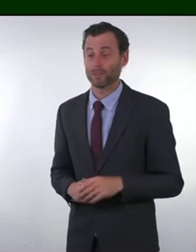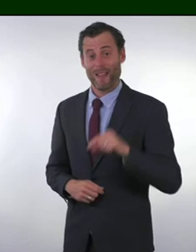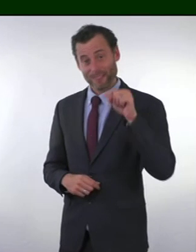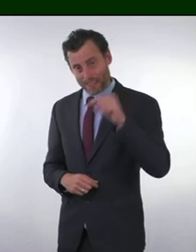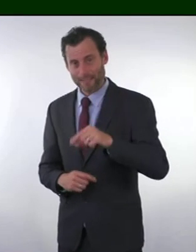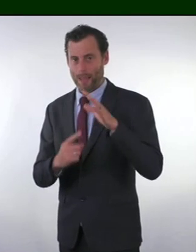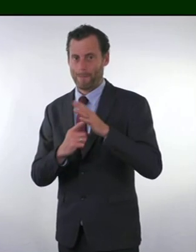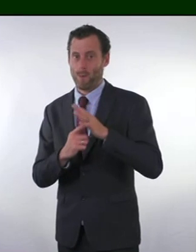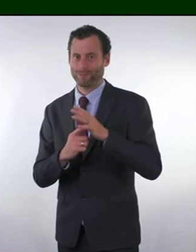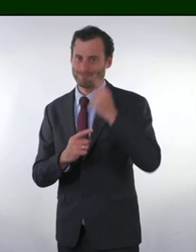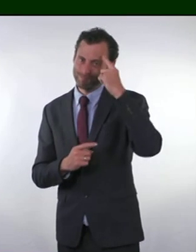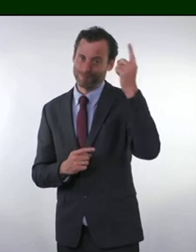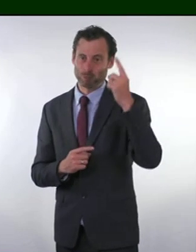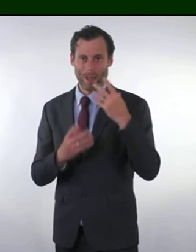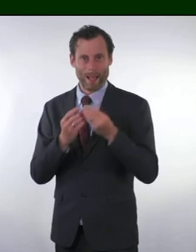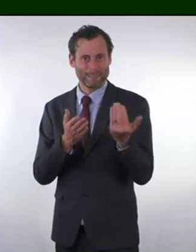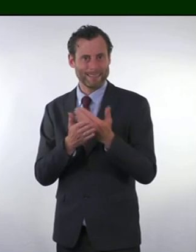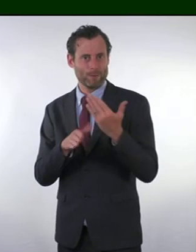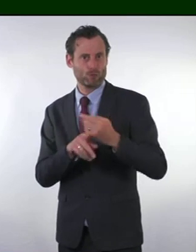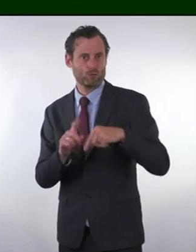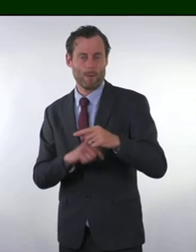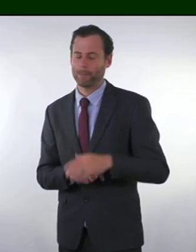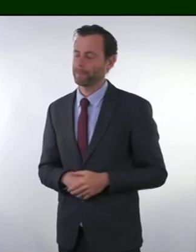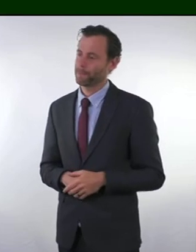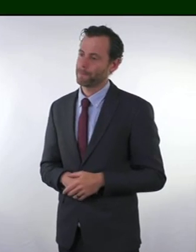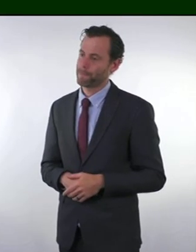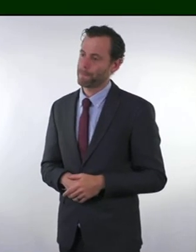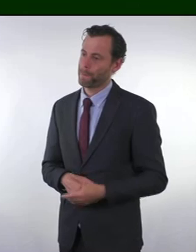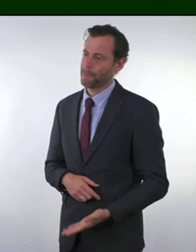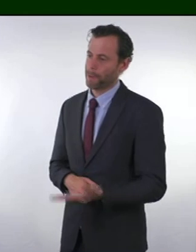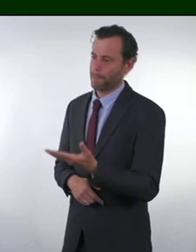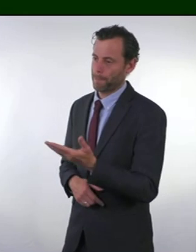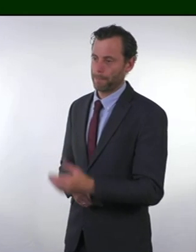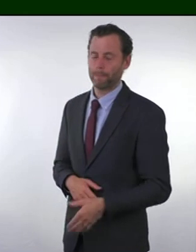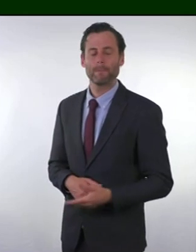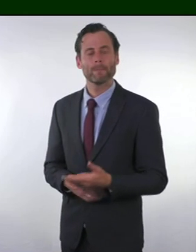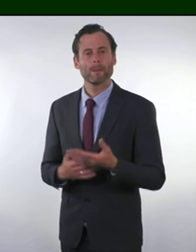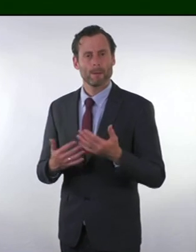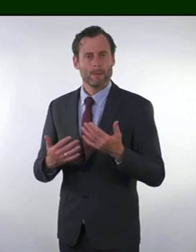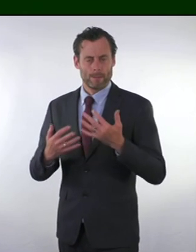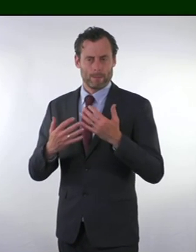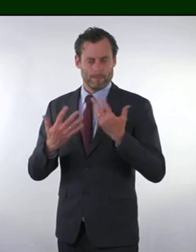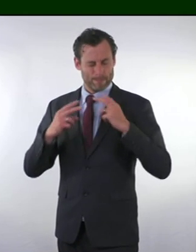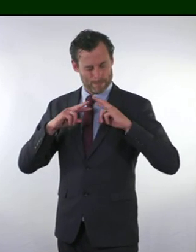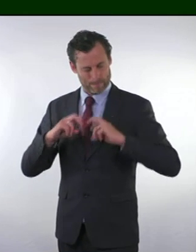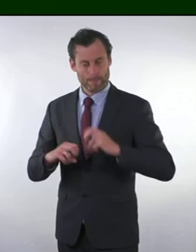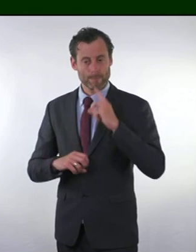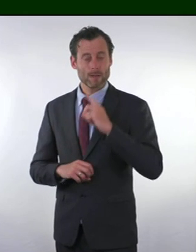The Institute for Fiscal Studies has said that 13 universities could go bust as a result of covid-19.